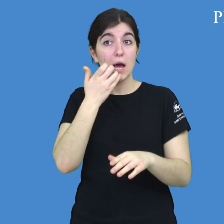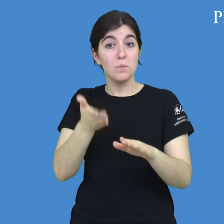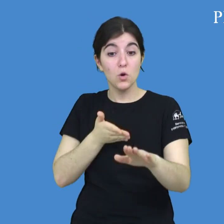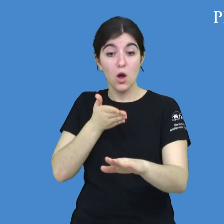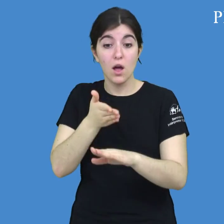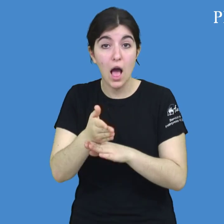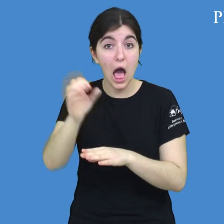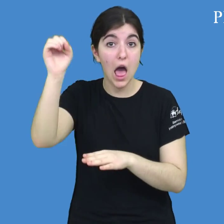ir